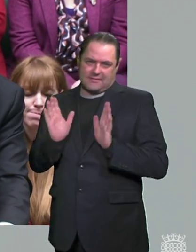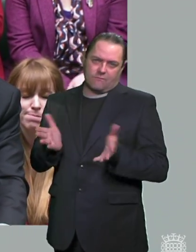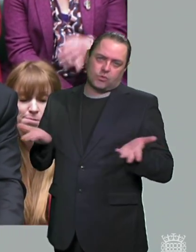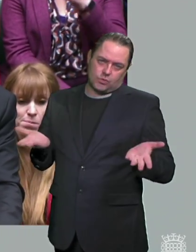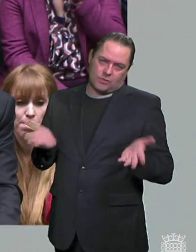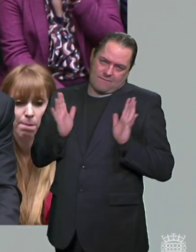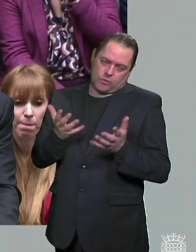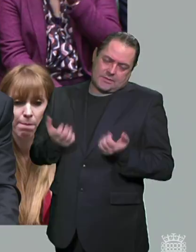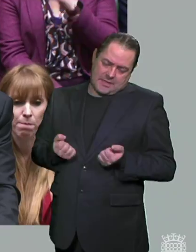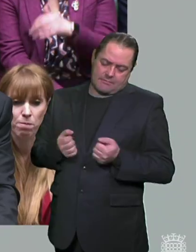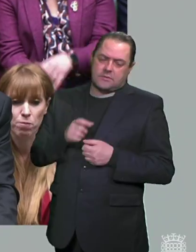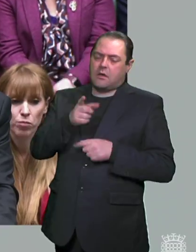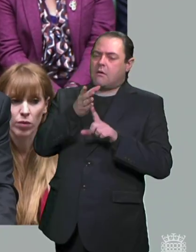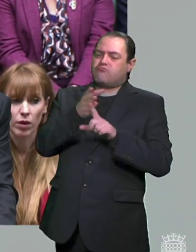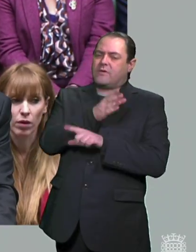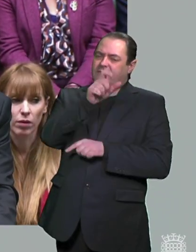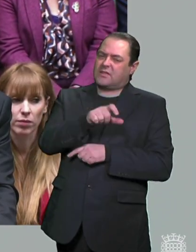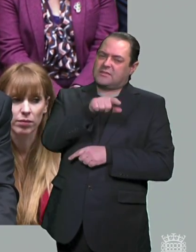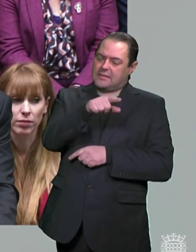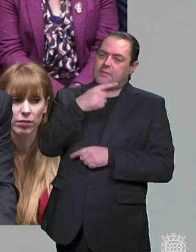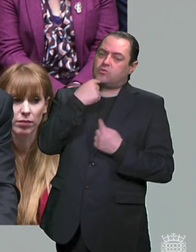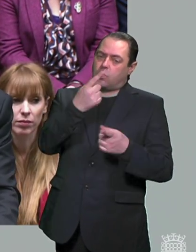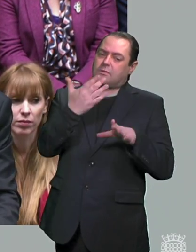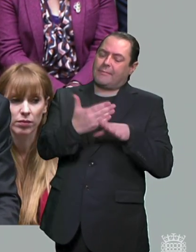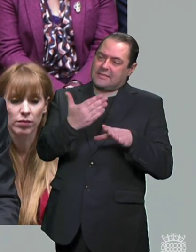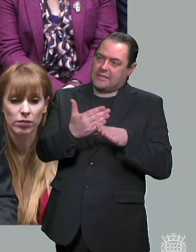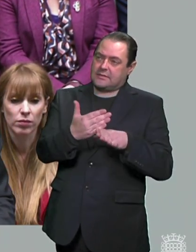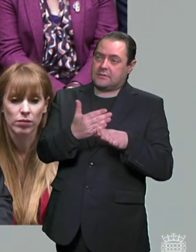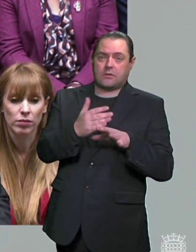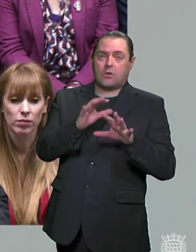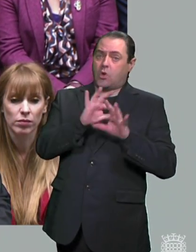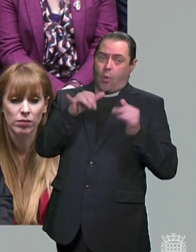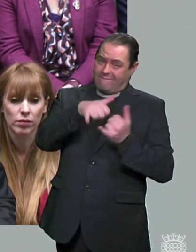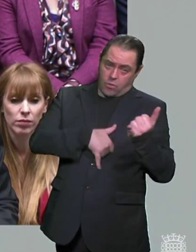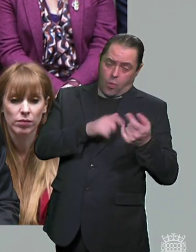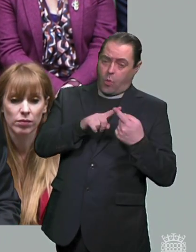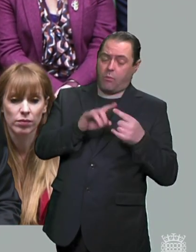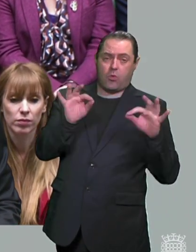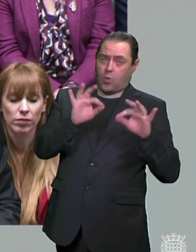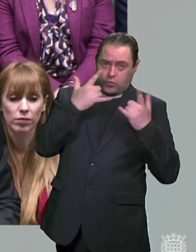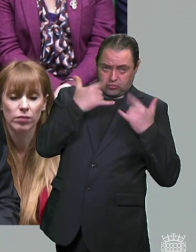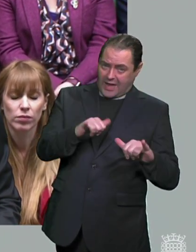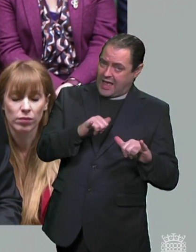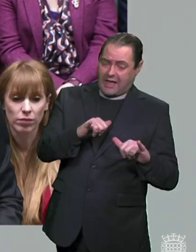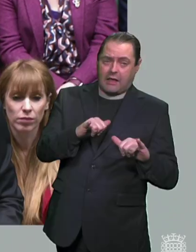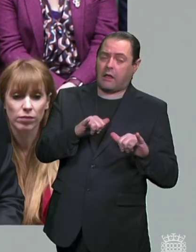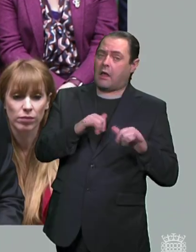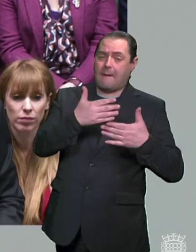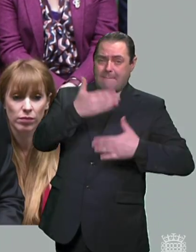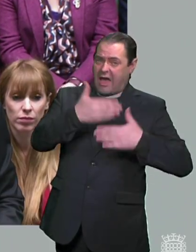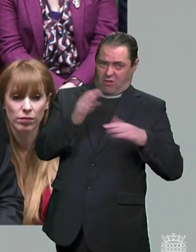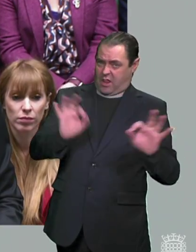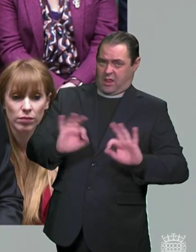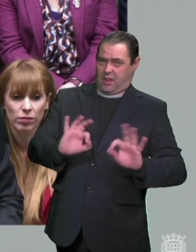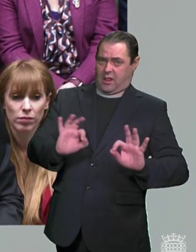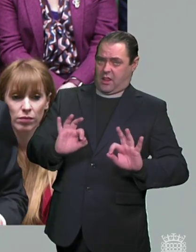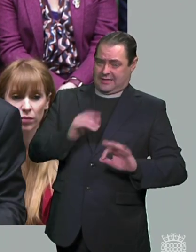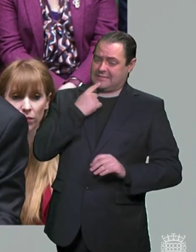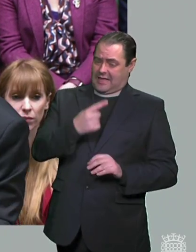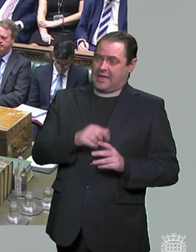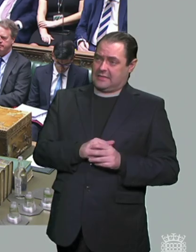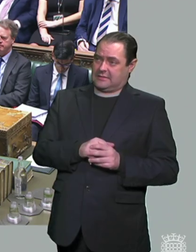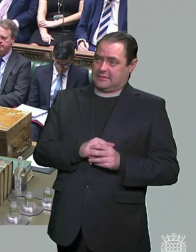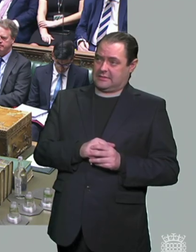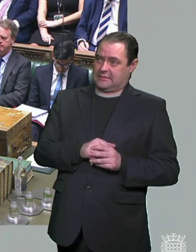The Prime Minister’s predecessor told businesses that there would be “no forms, no checks, no barriers of any kind”.